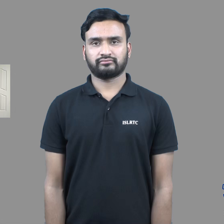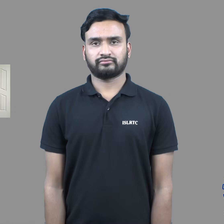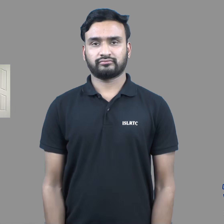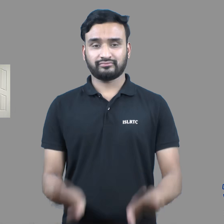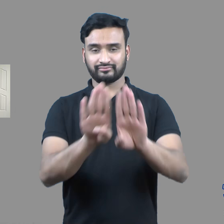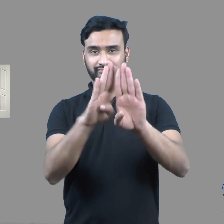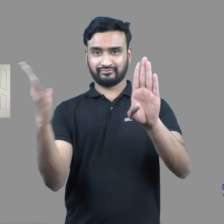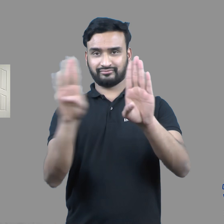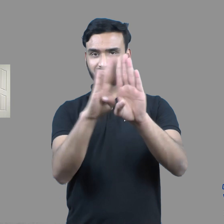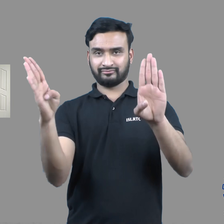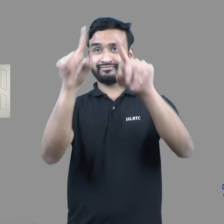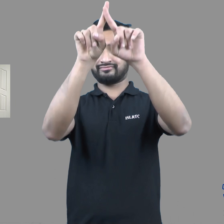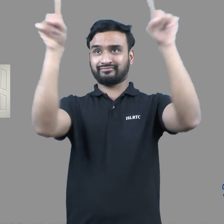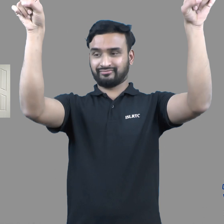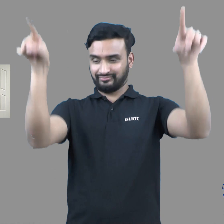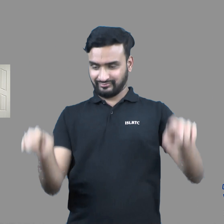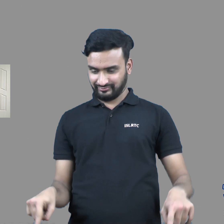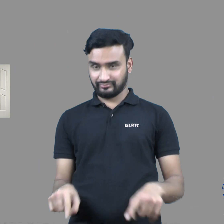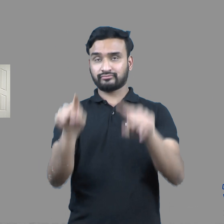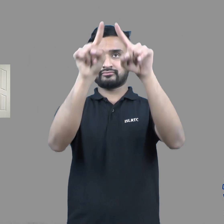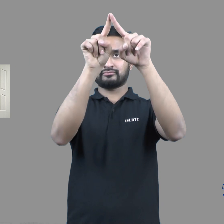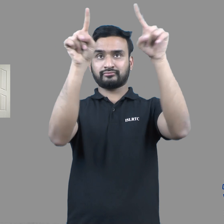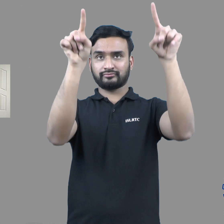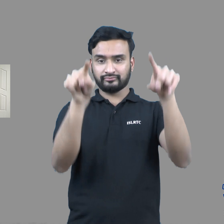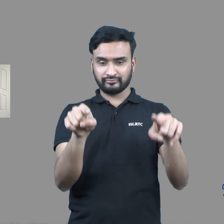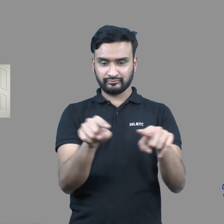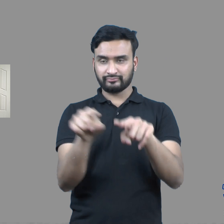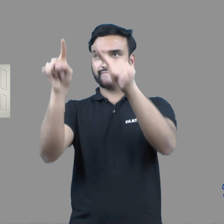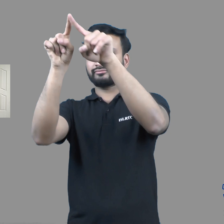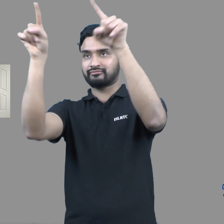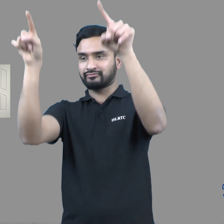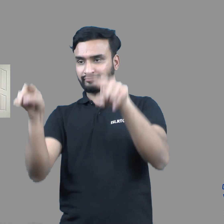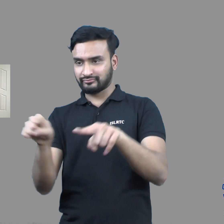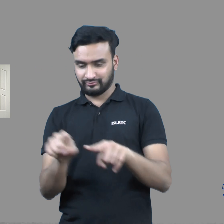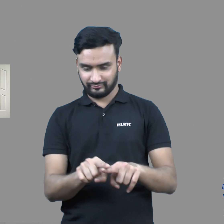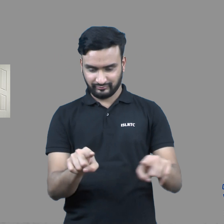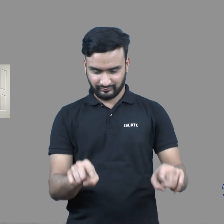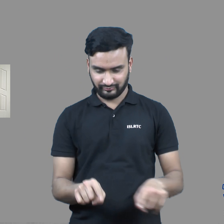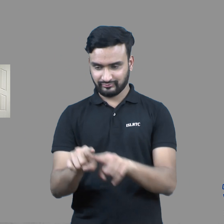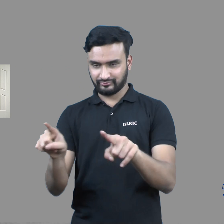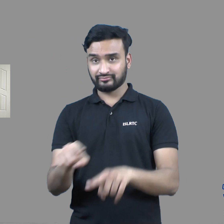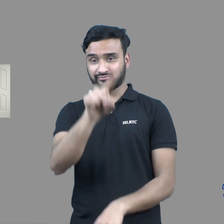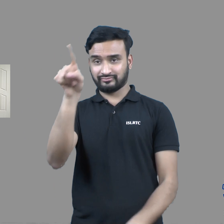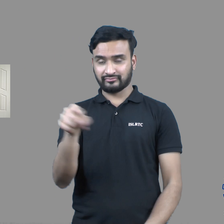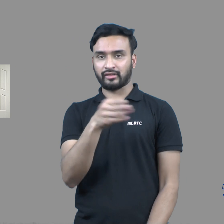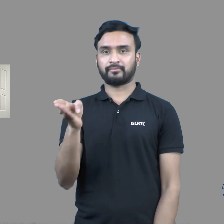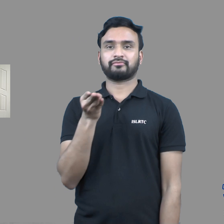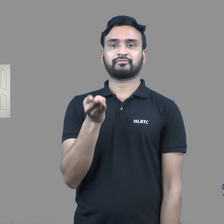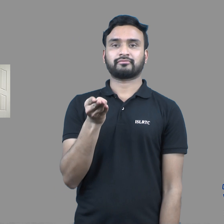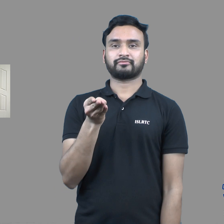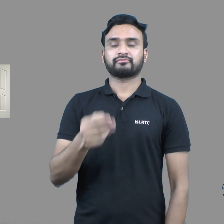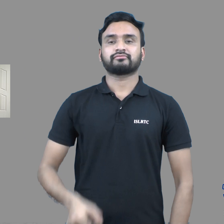Panel Door